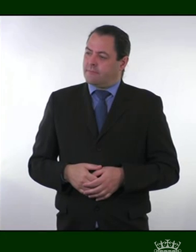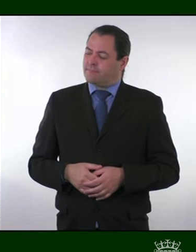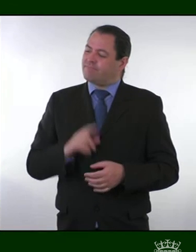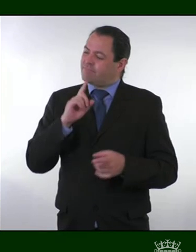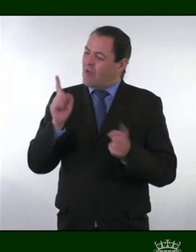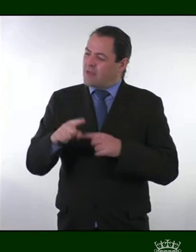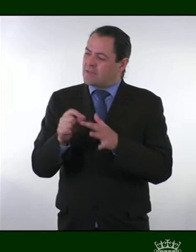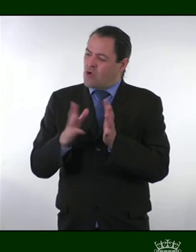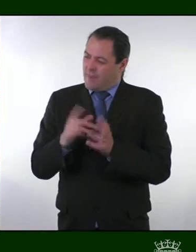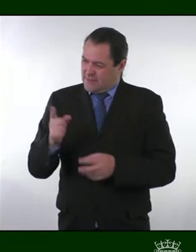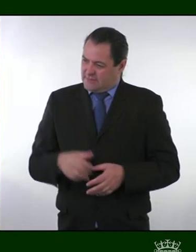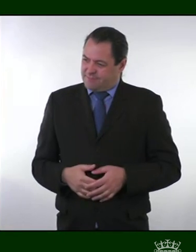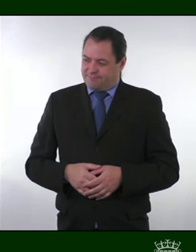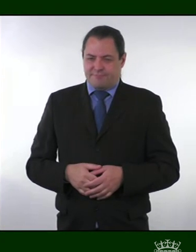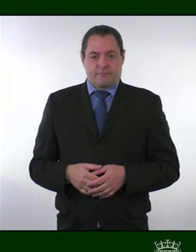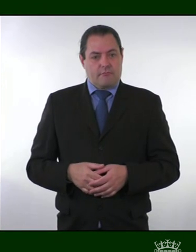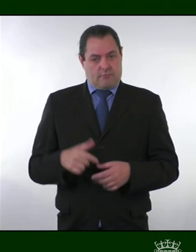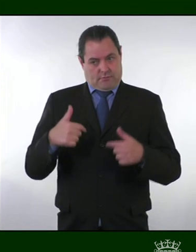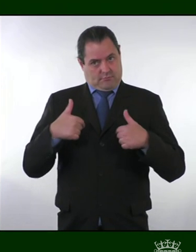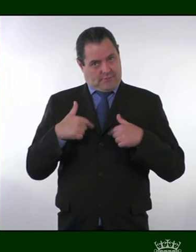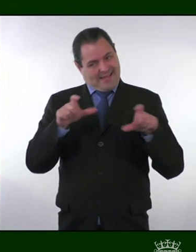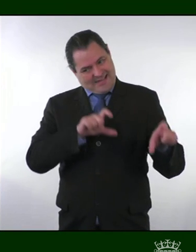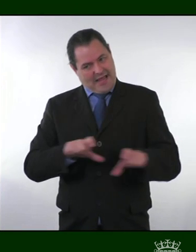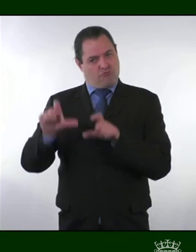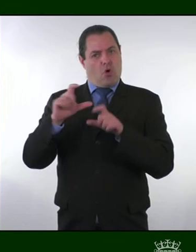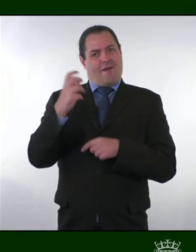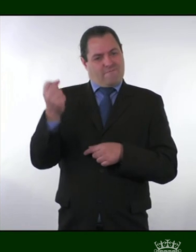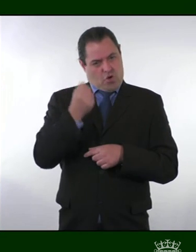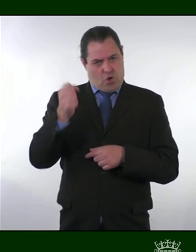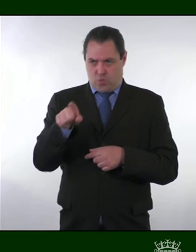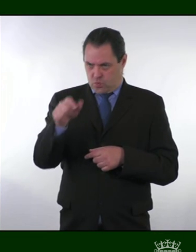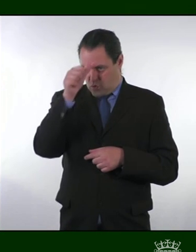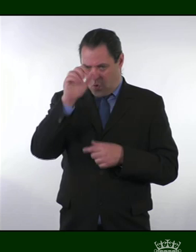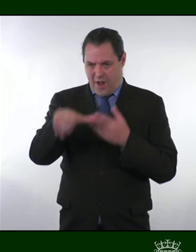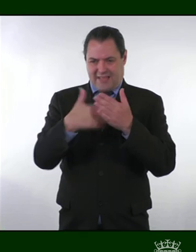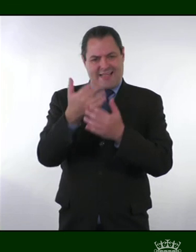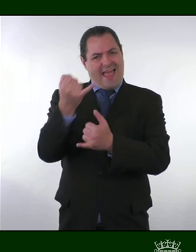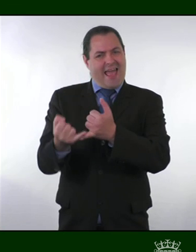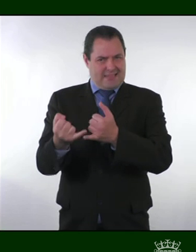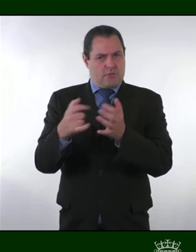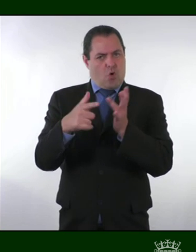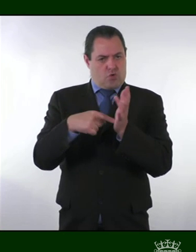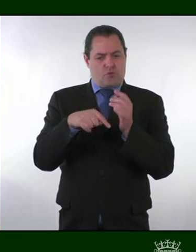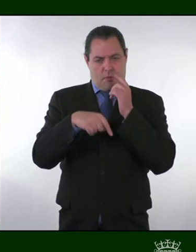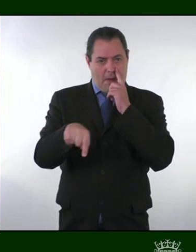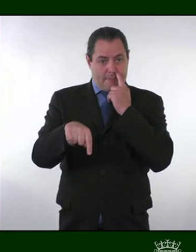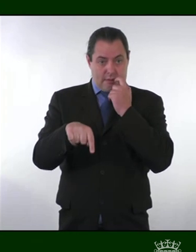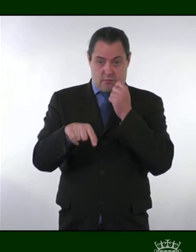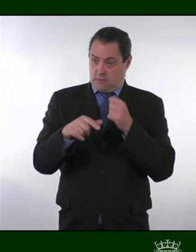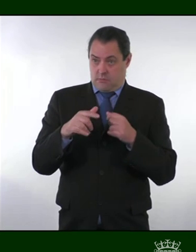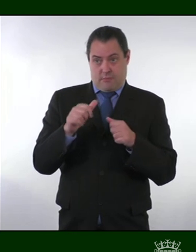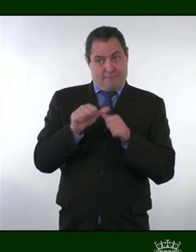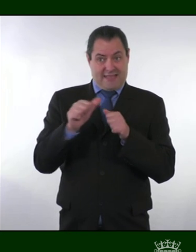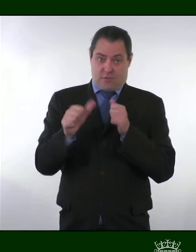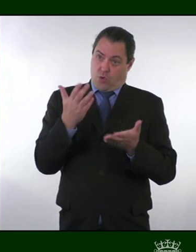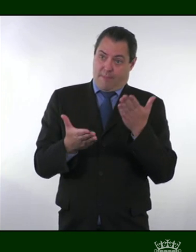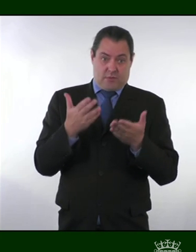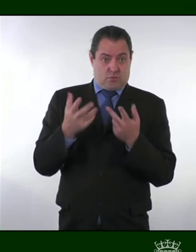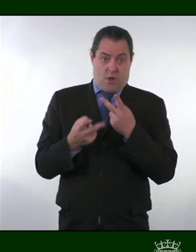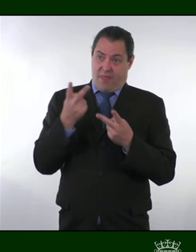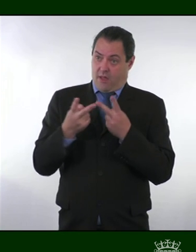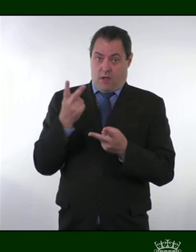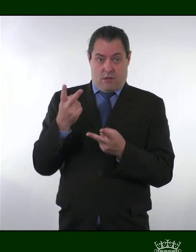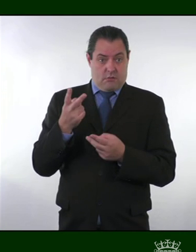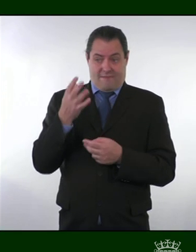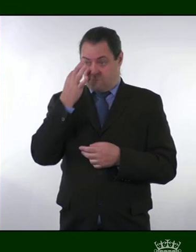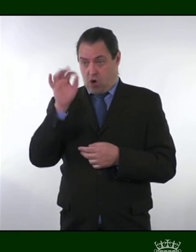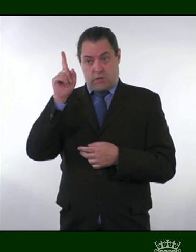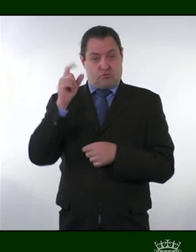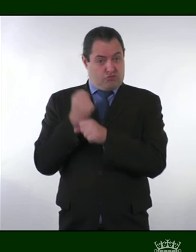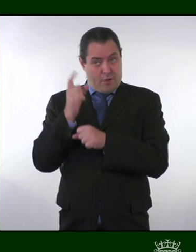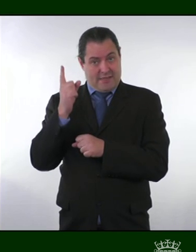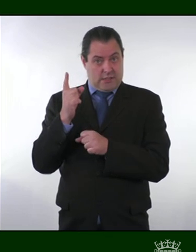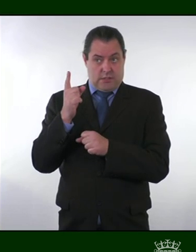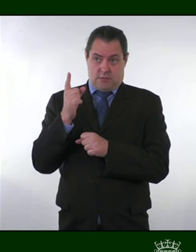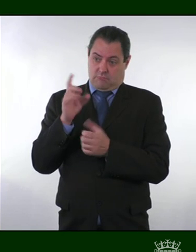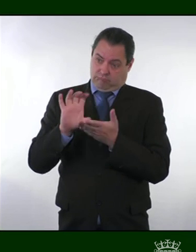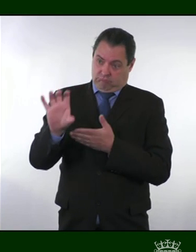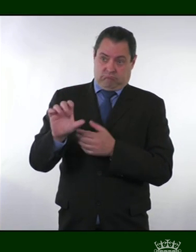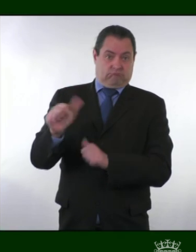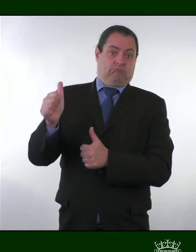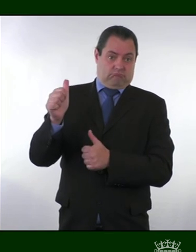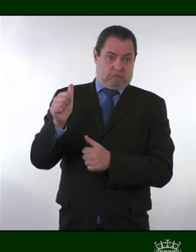We are not only continuing with the furlough scheme until the end of this month, as the right honourable Gentleman knows—a scheme that is far more generous, by the way, than anything provided in France, Germany or Ireland.